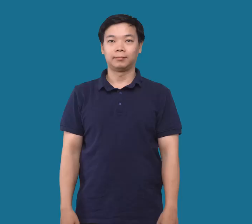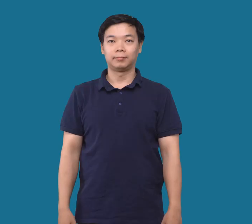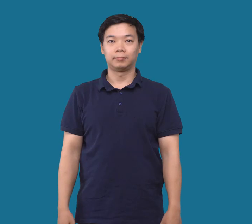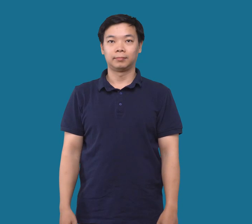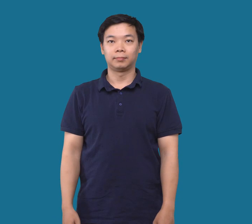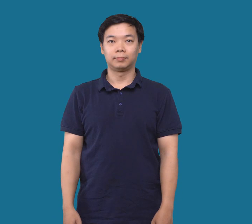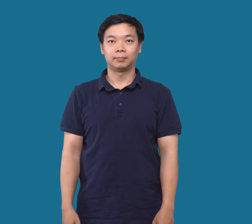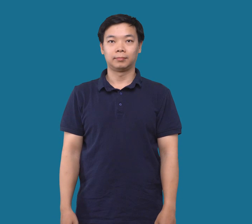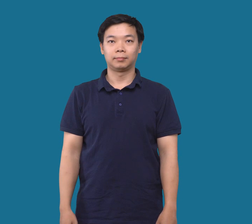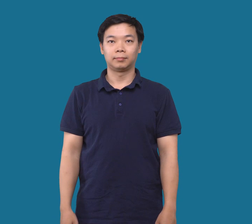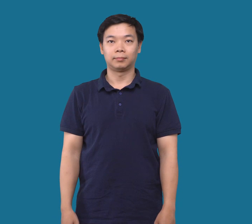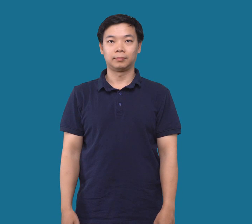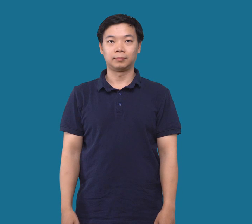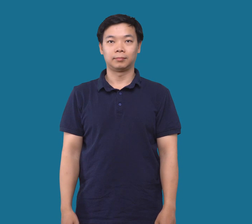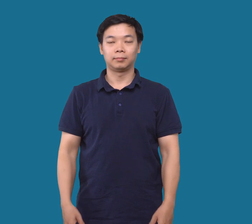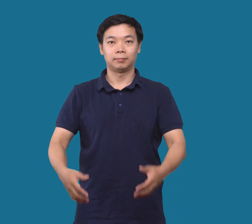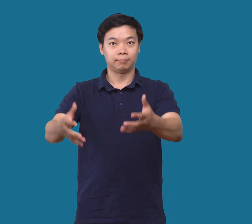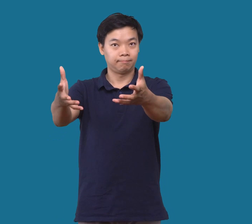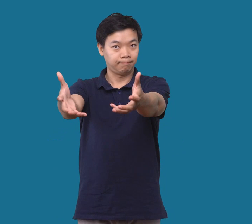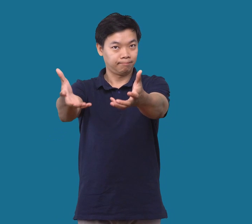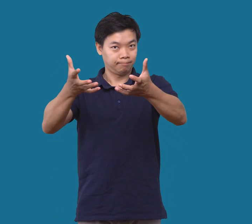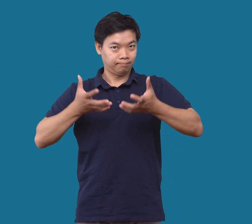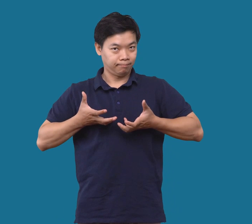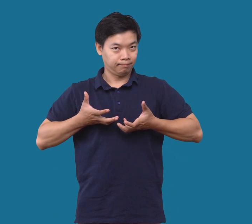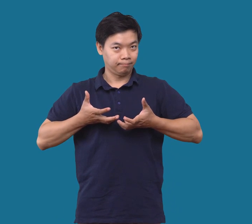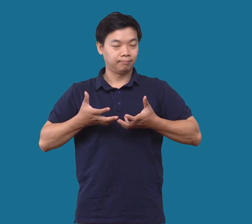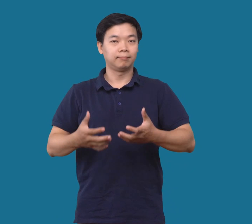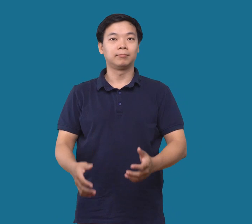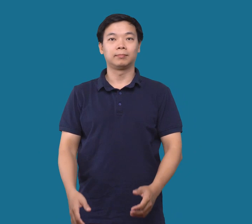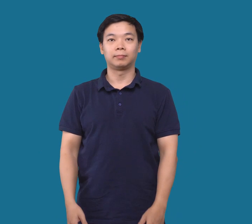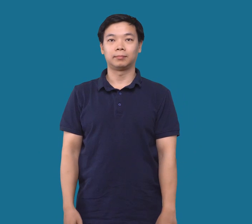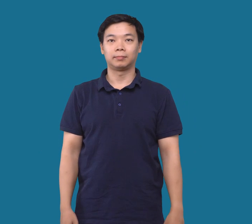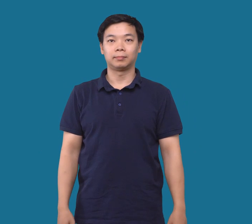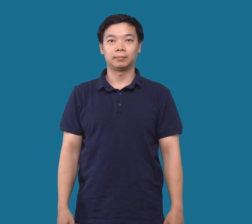nhận hàng